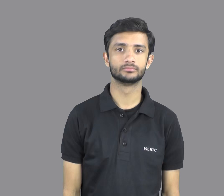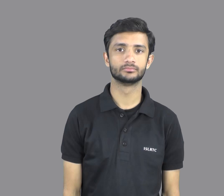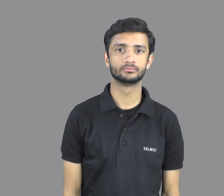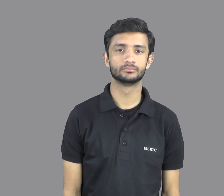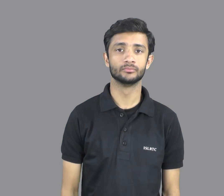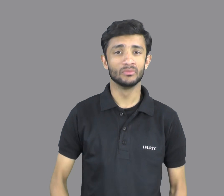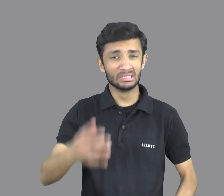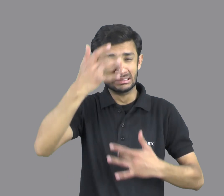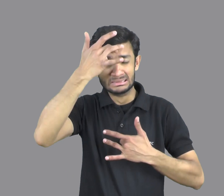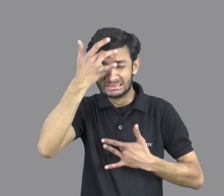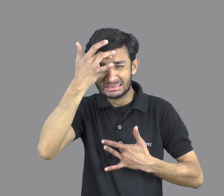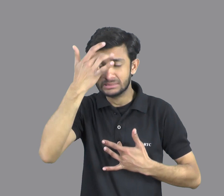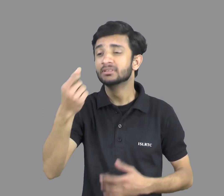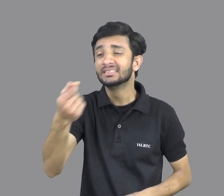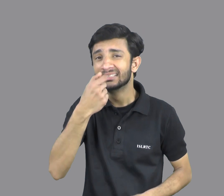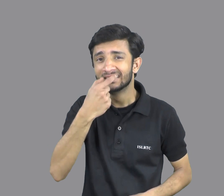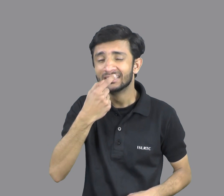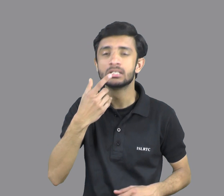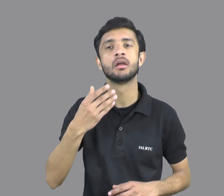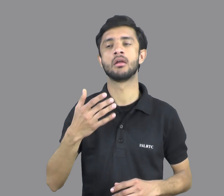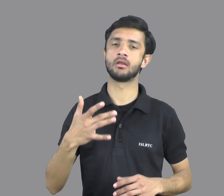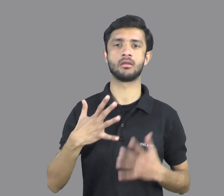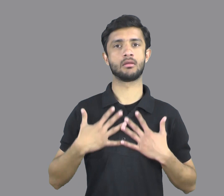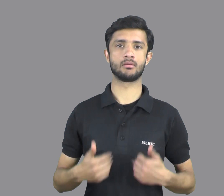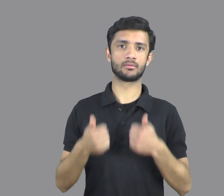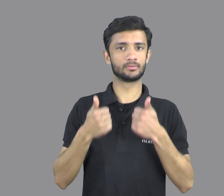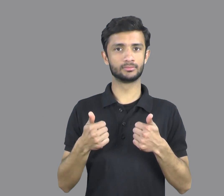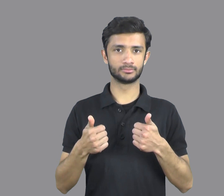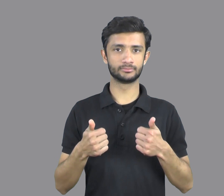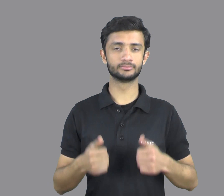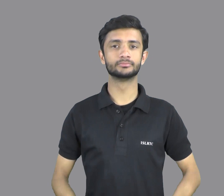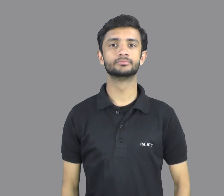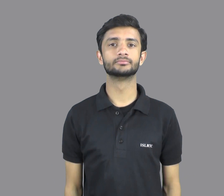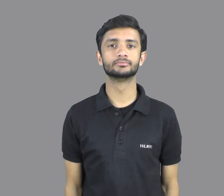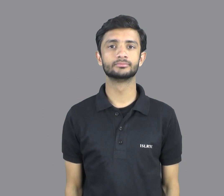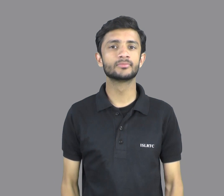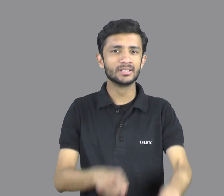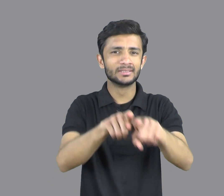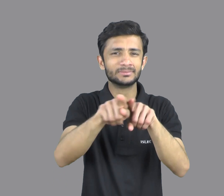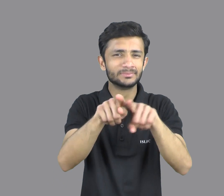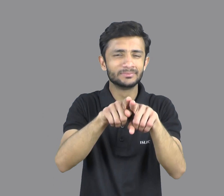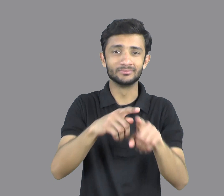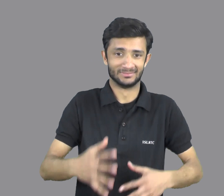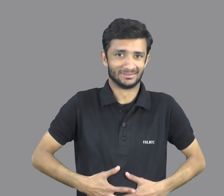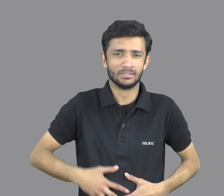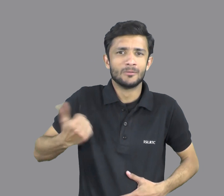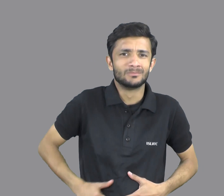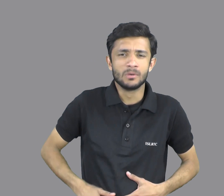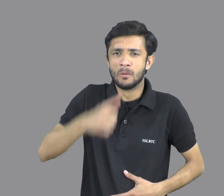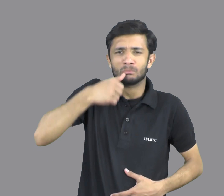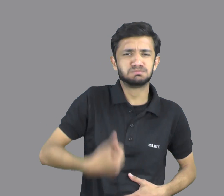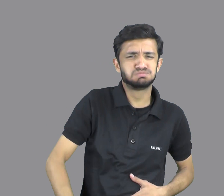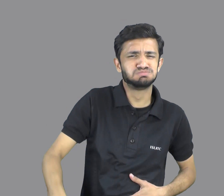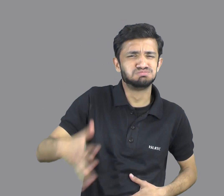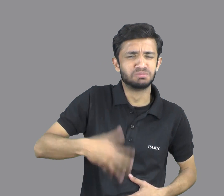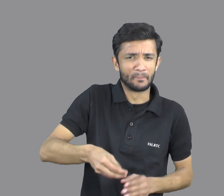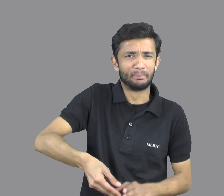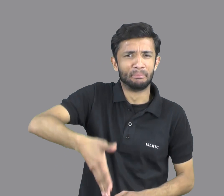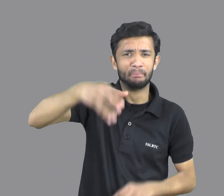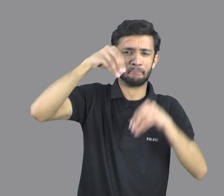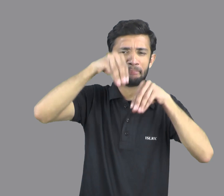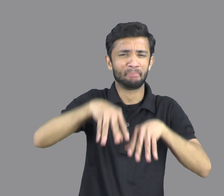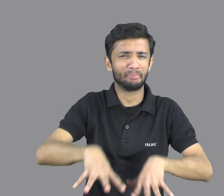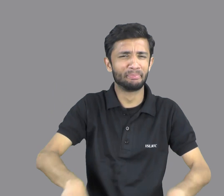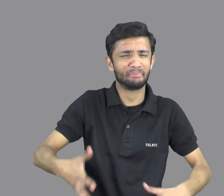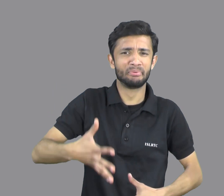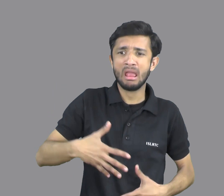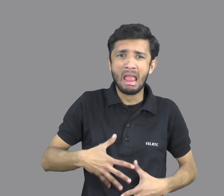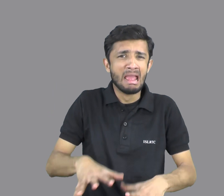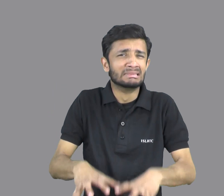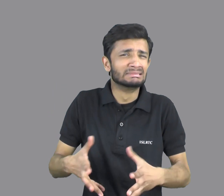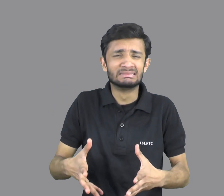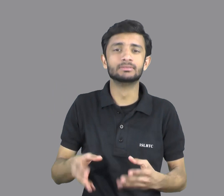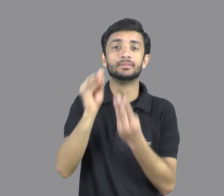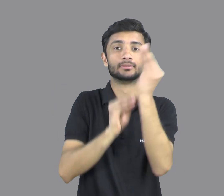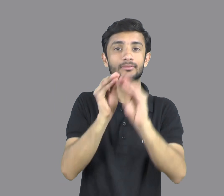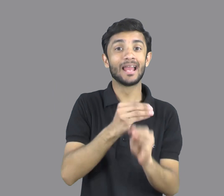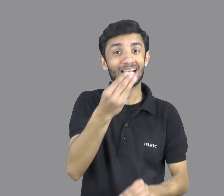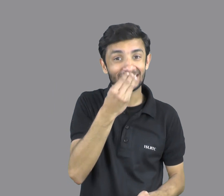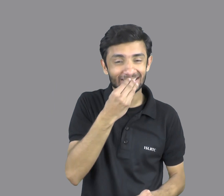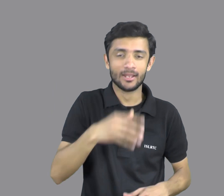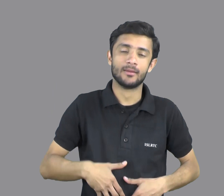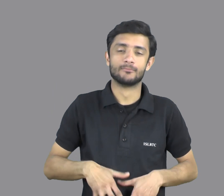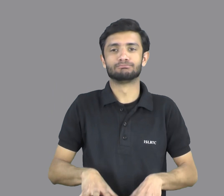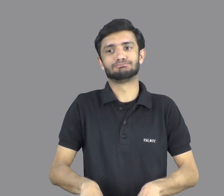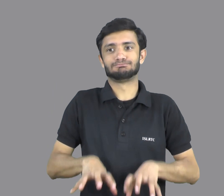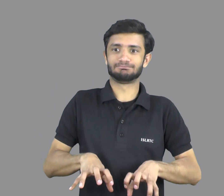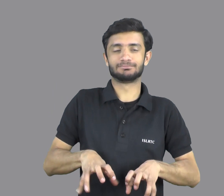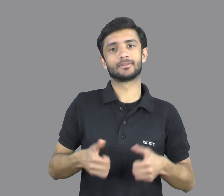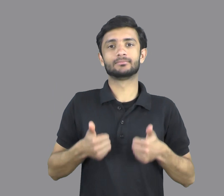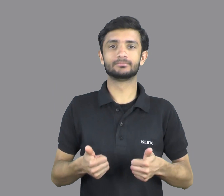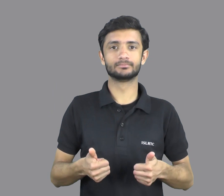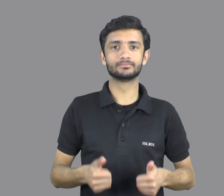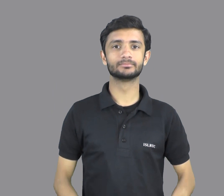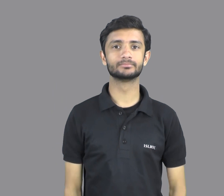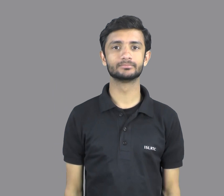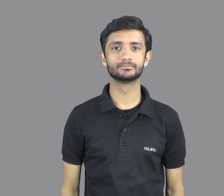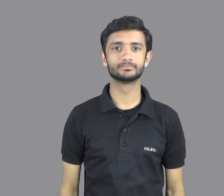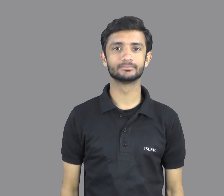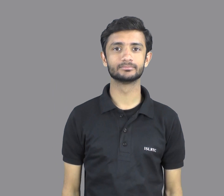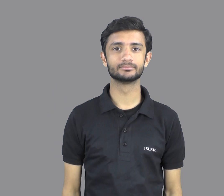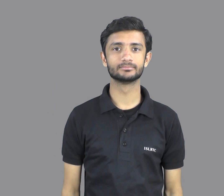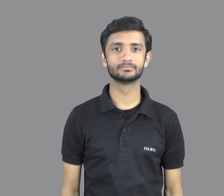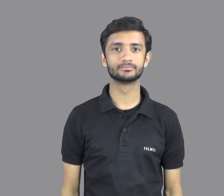Right as Rain